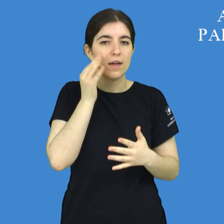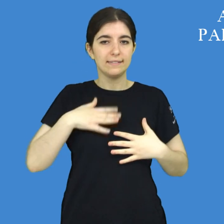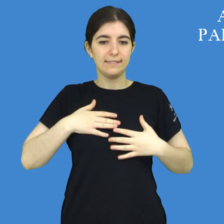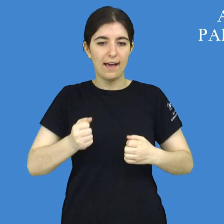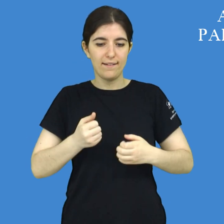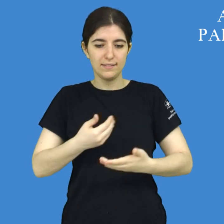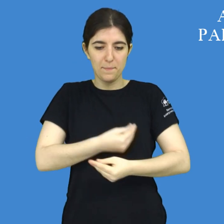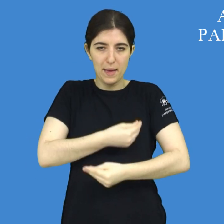sano